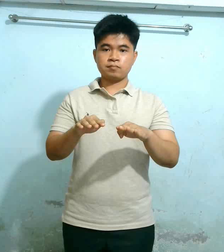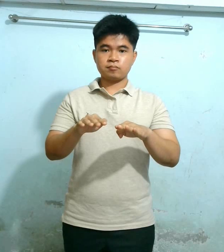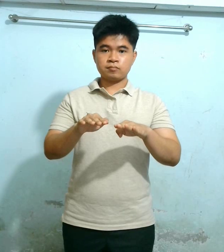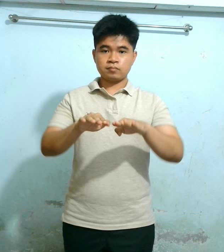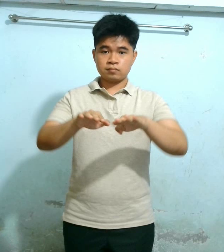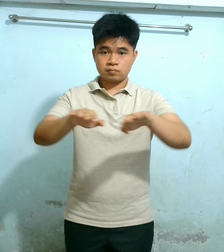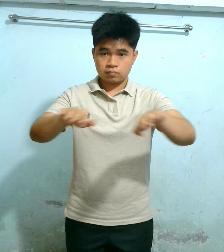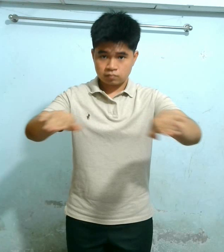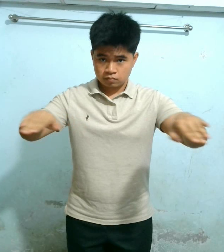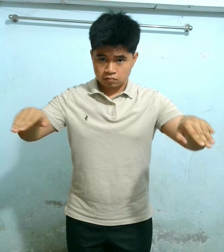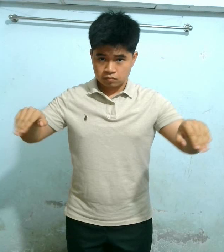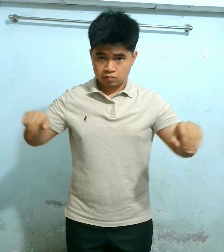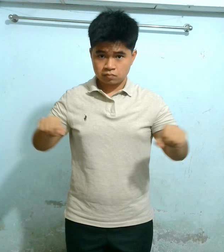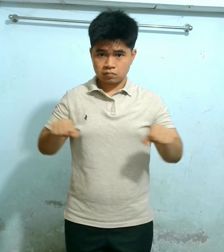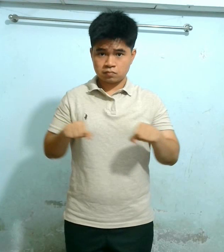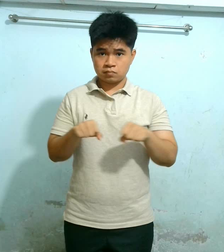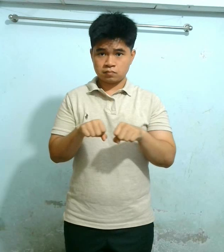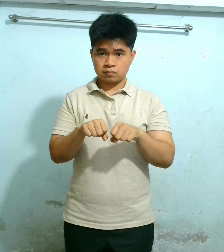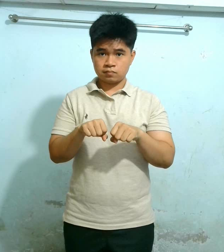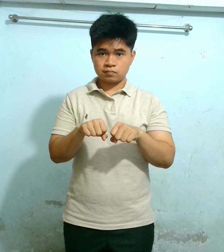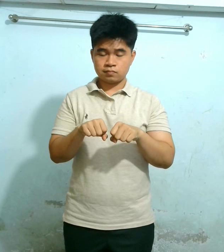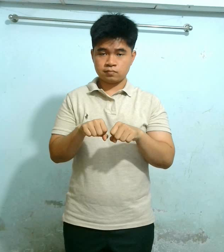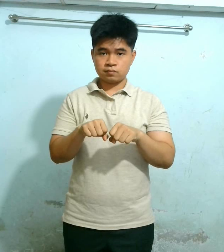boi